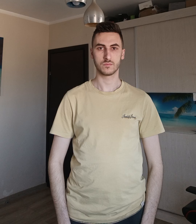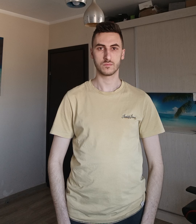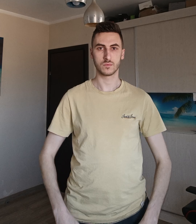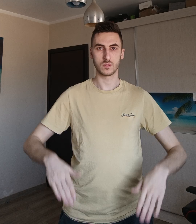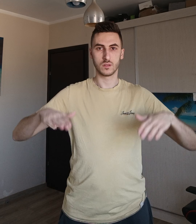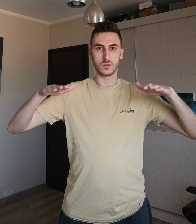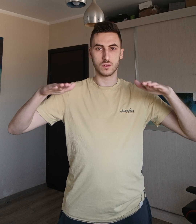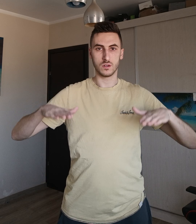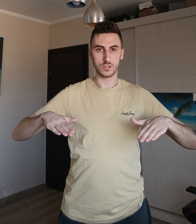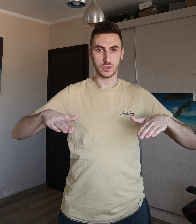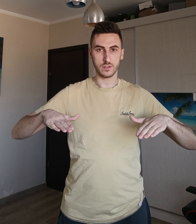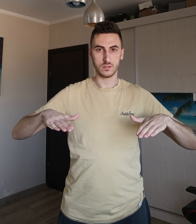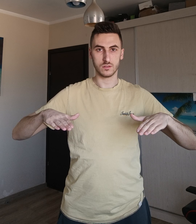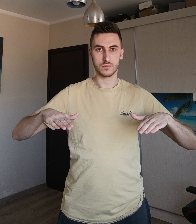לשבת